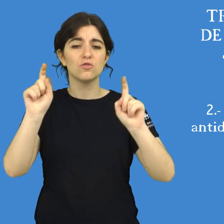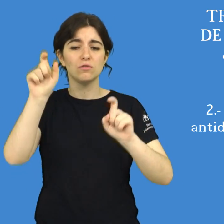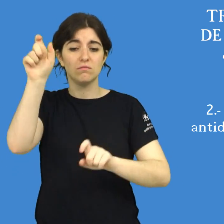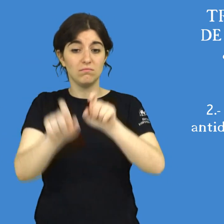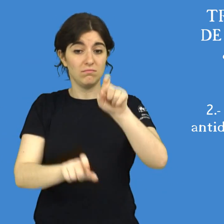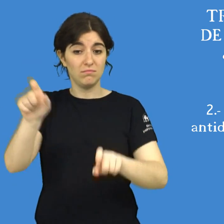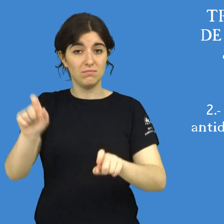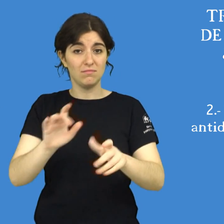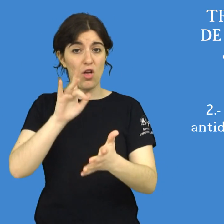persona